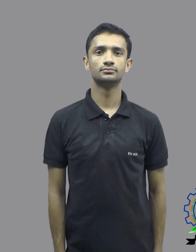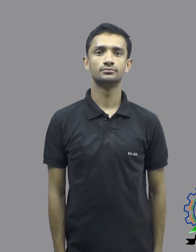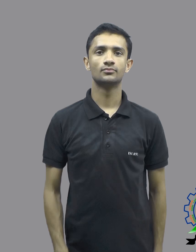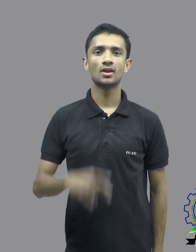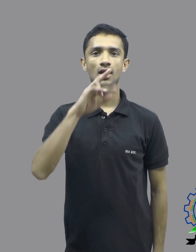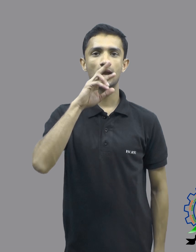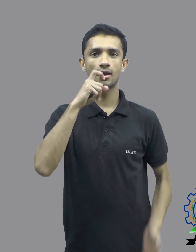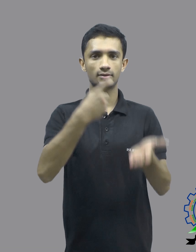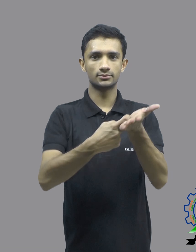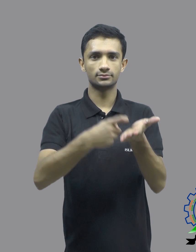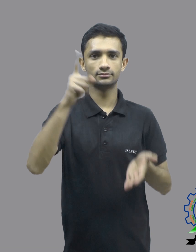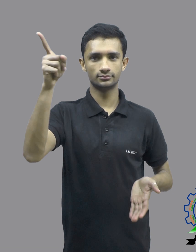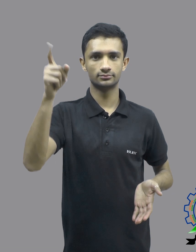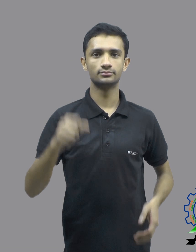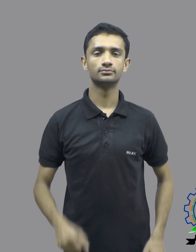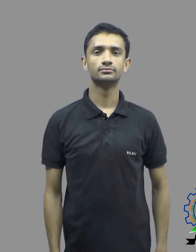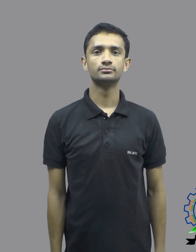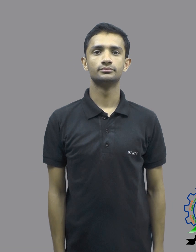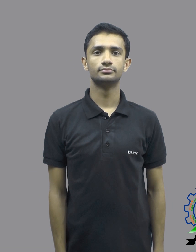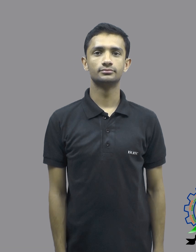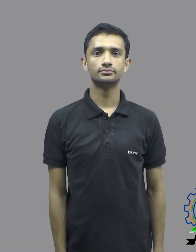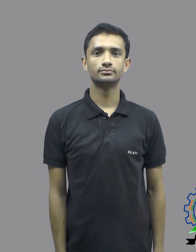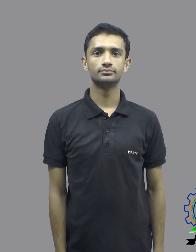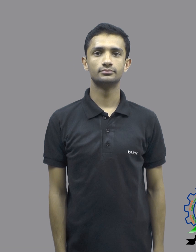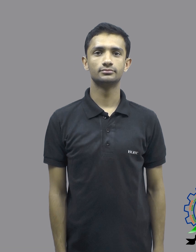Ranchi